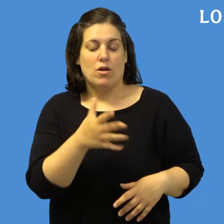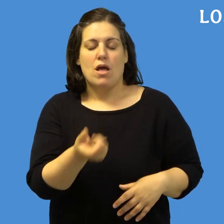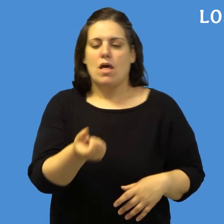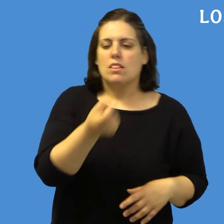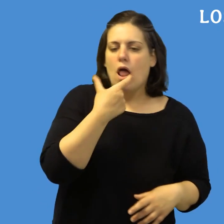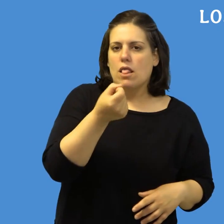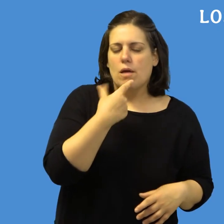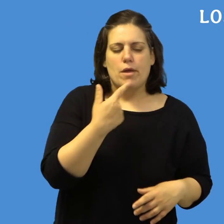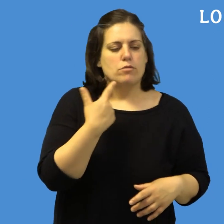droga